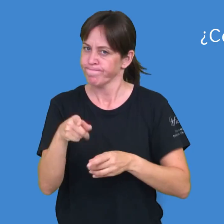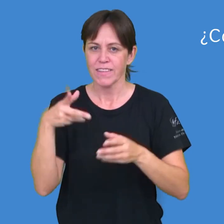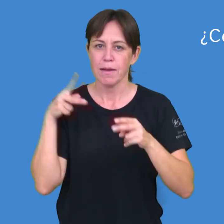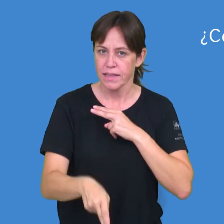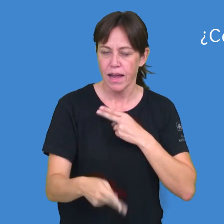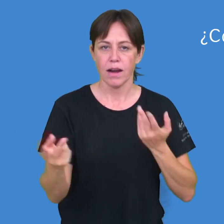evitar